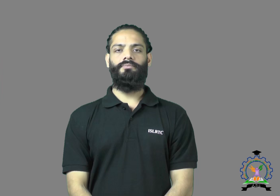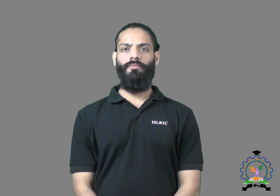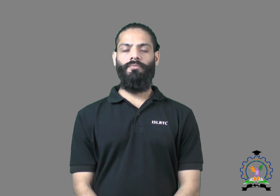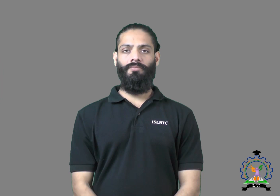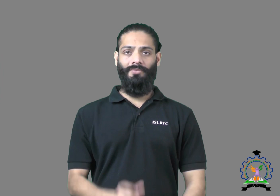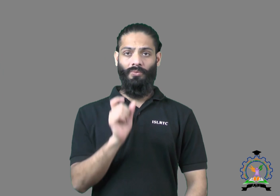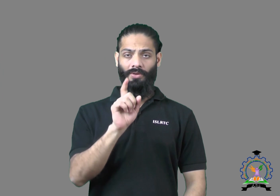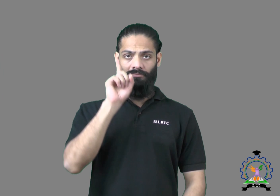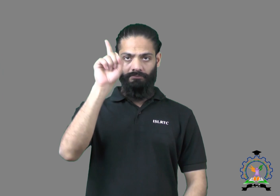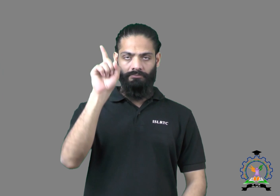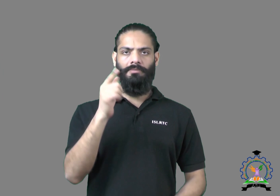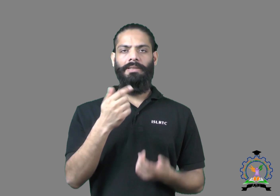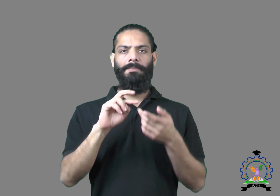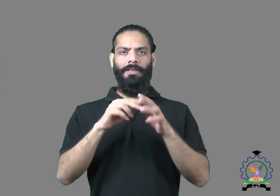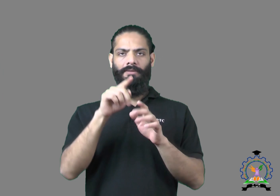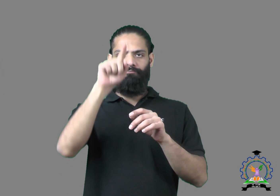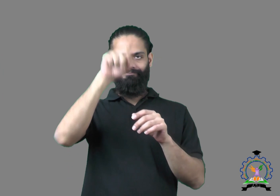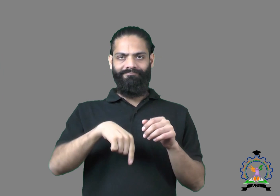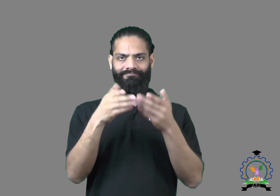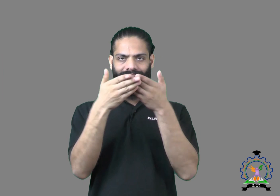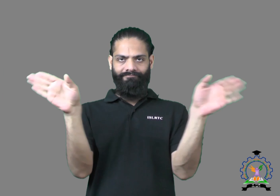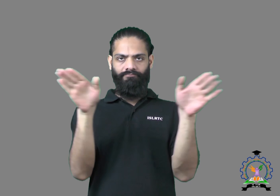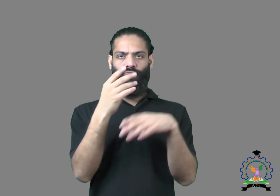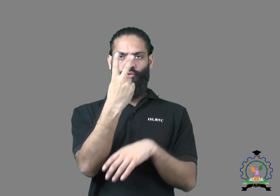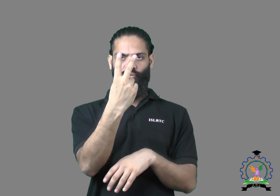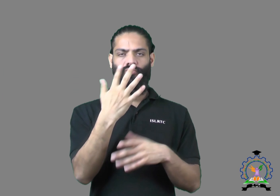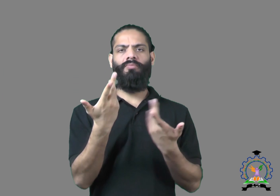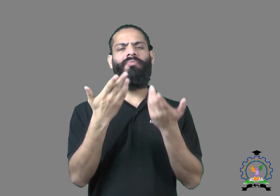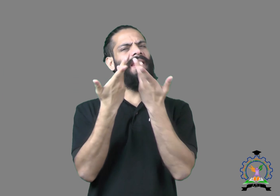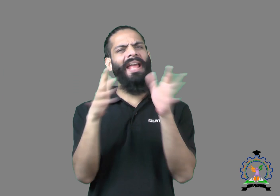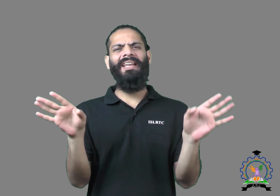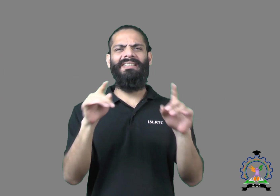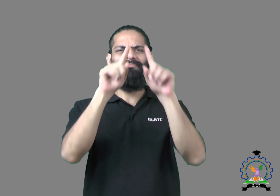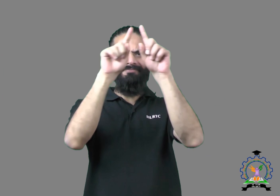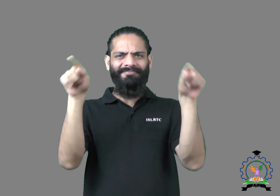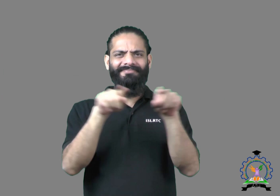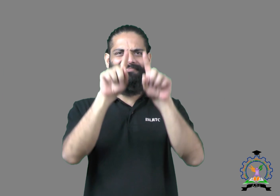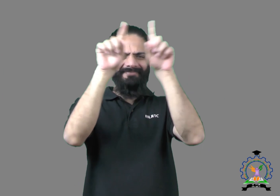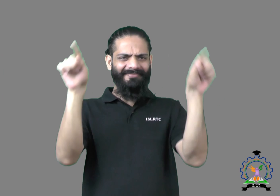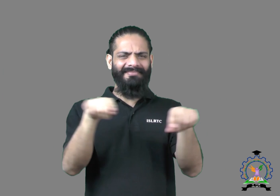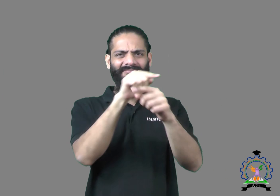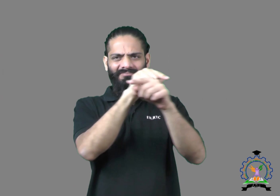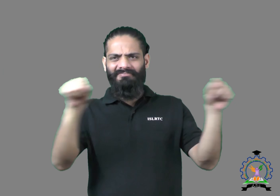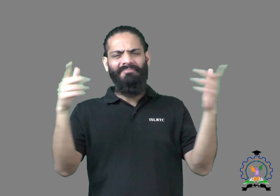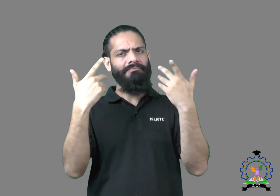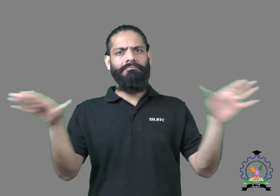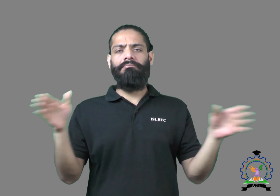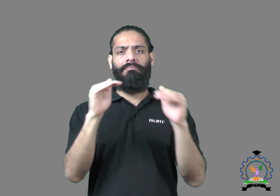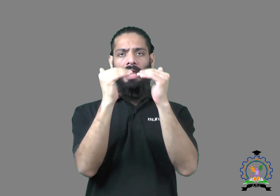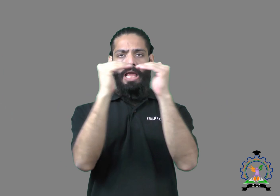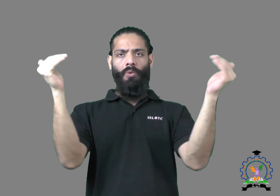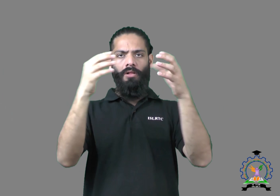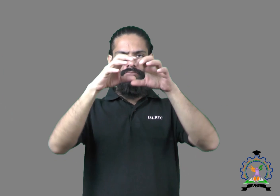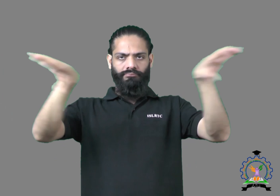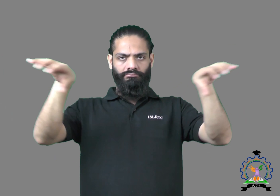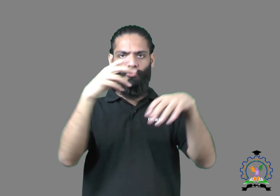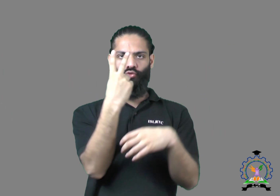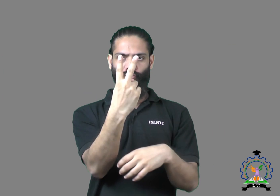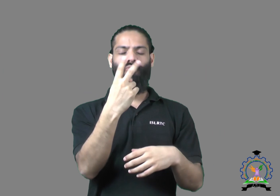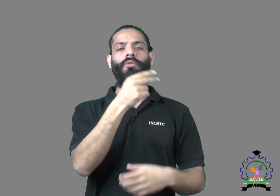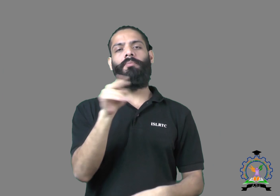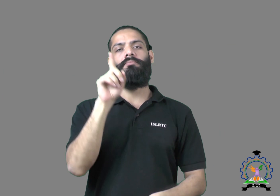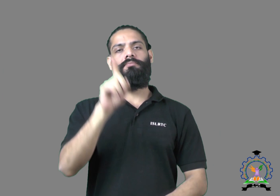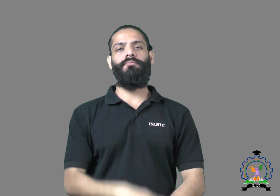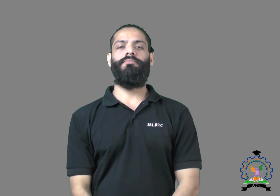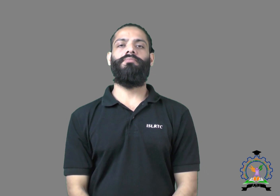Bisector